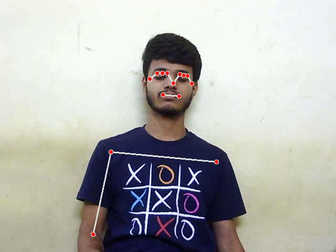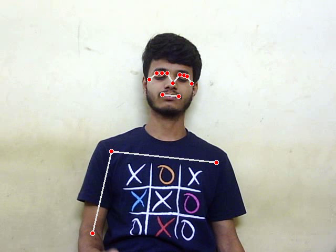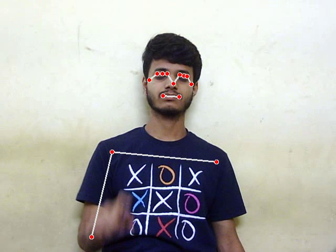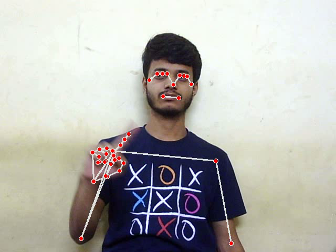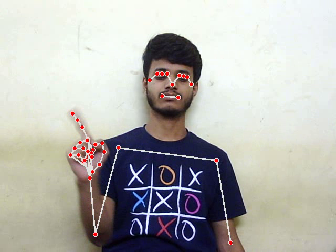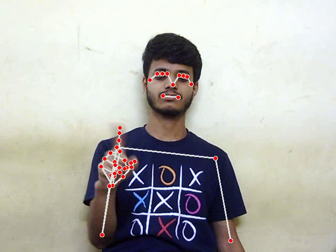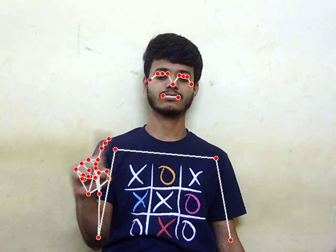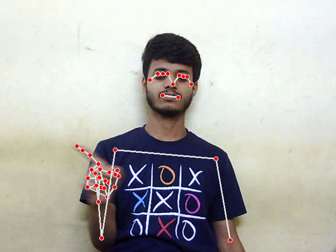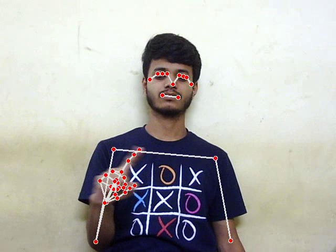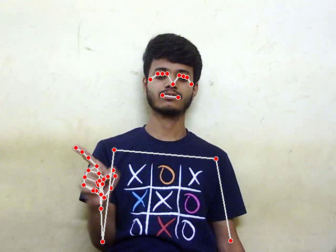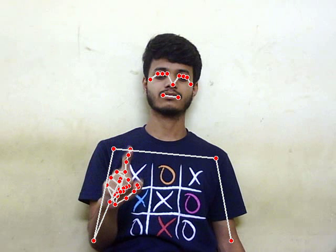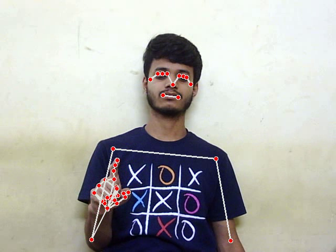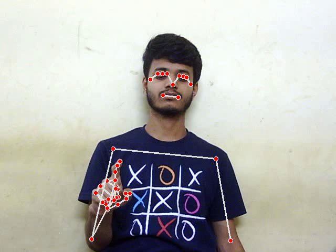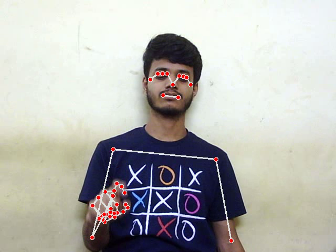where